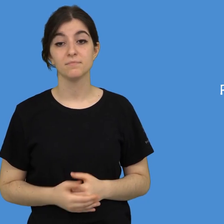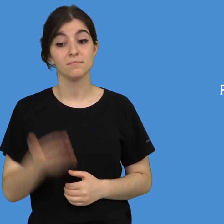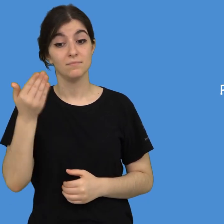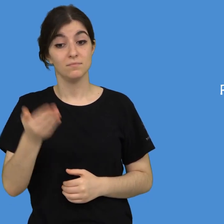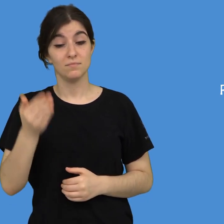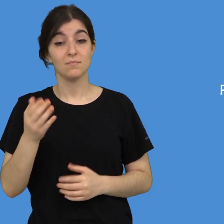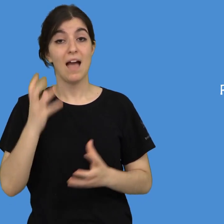importar